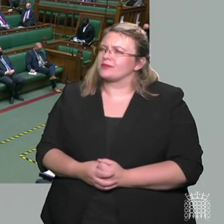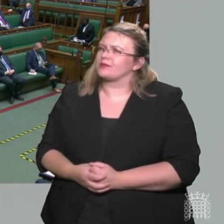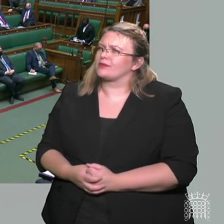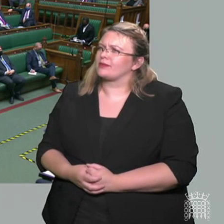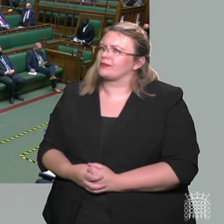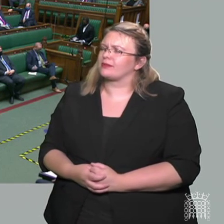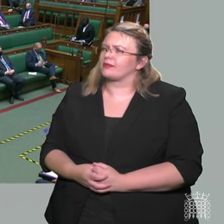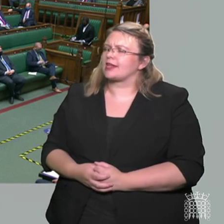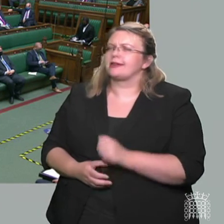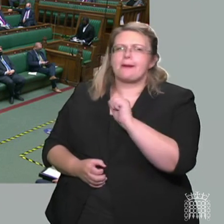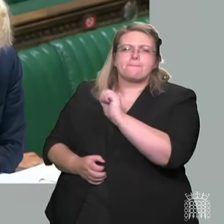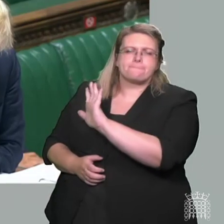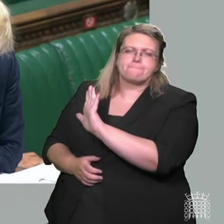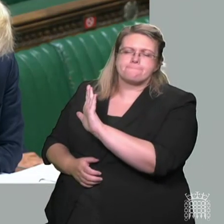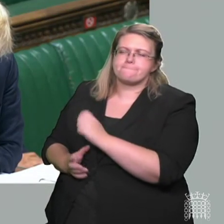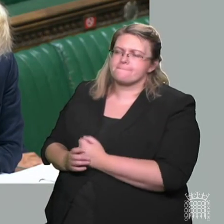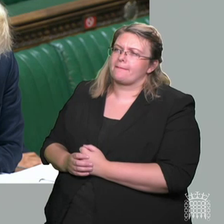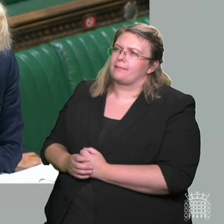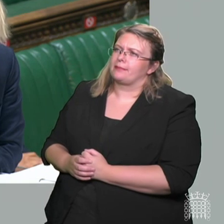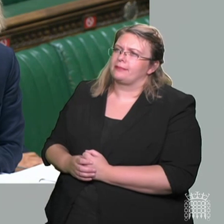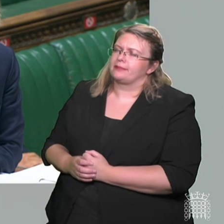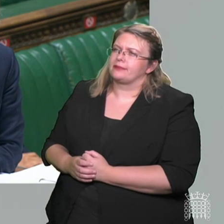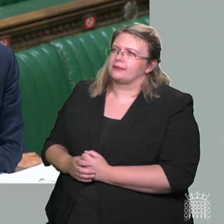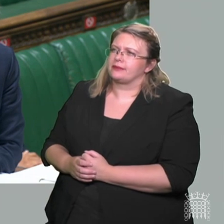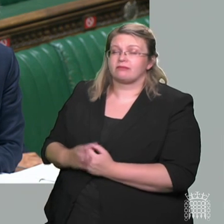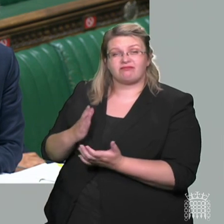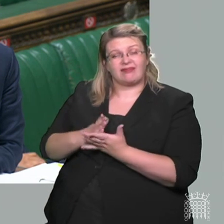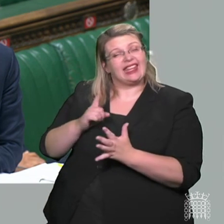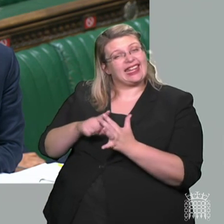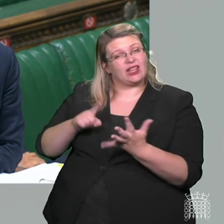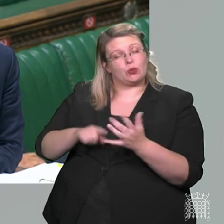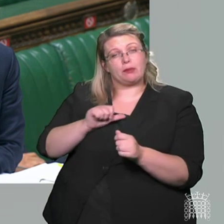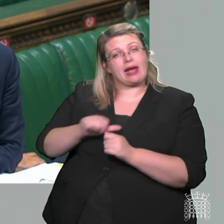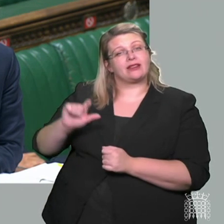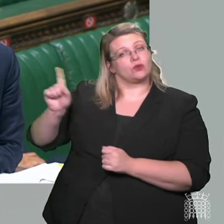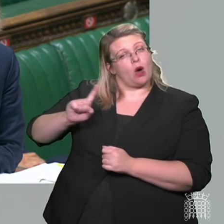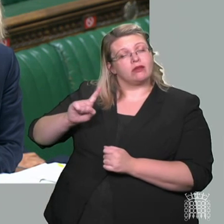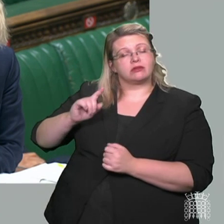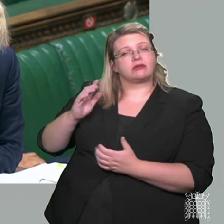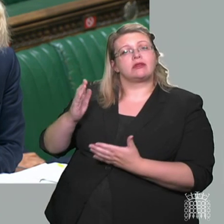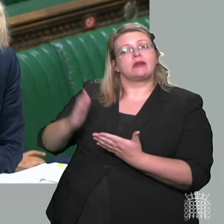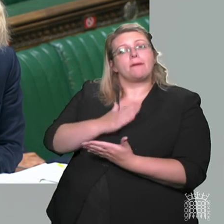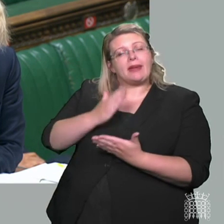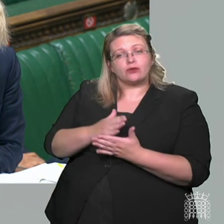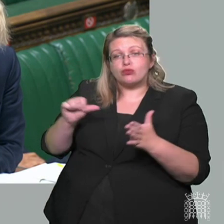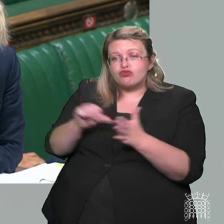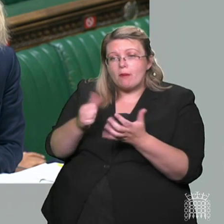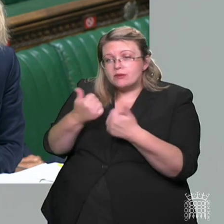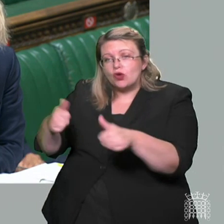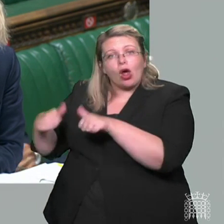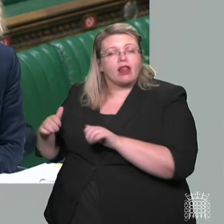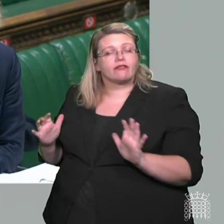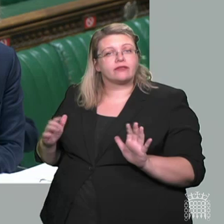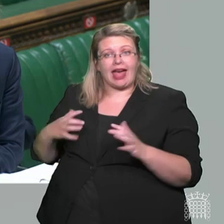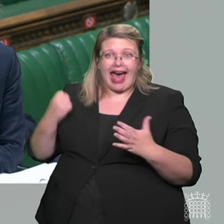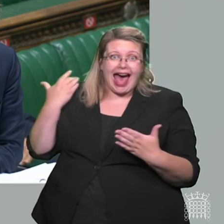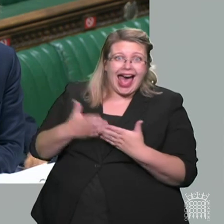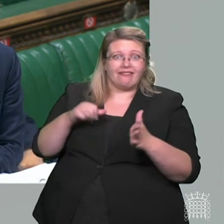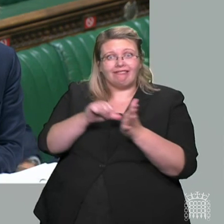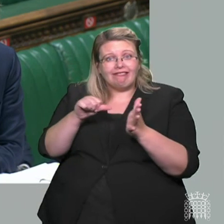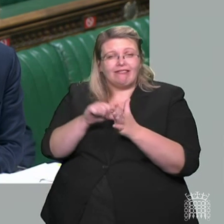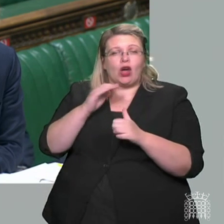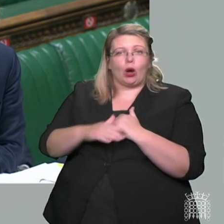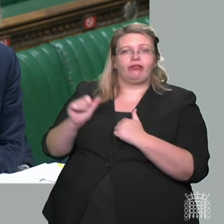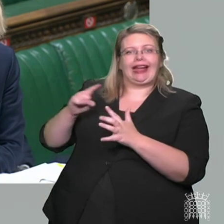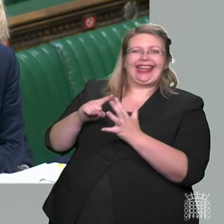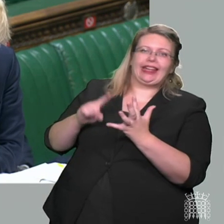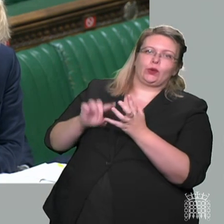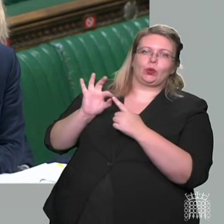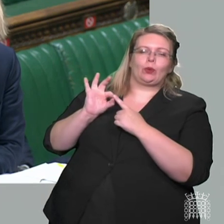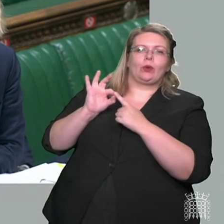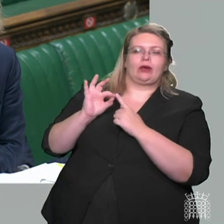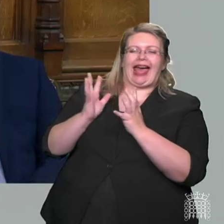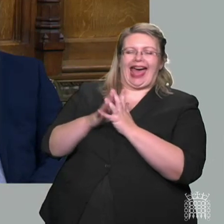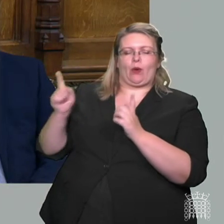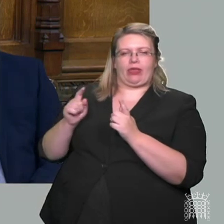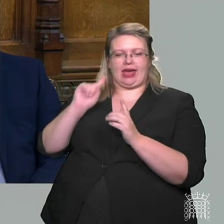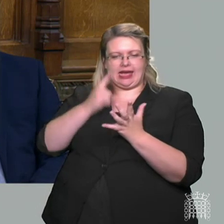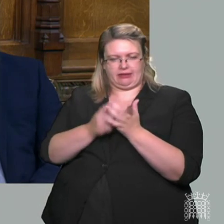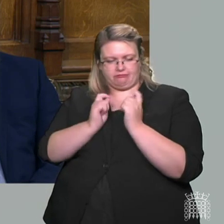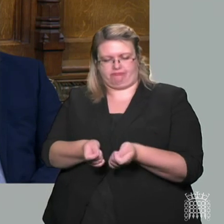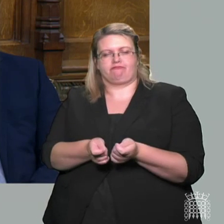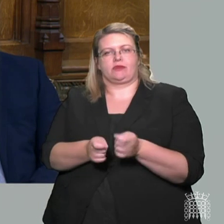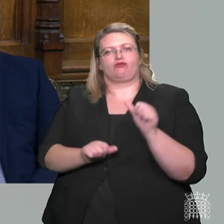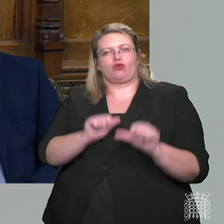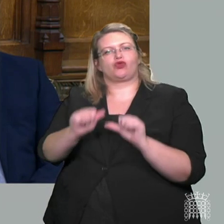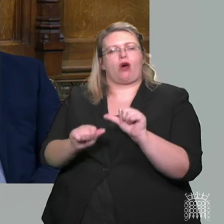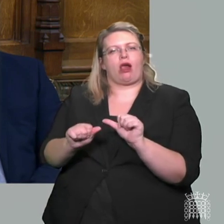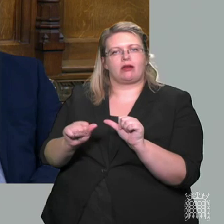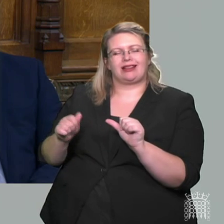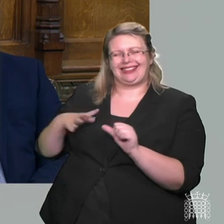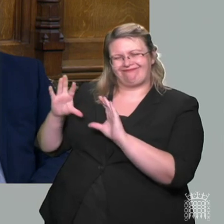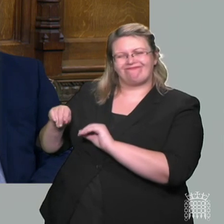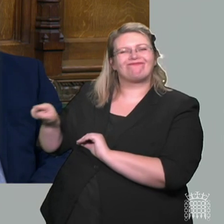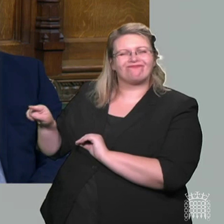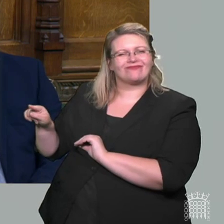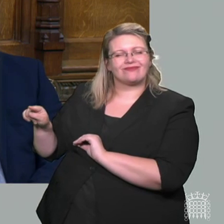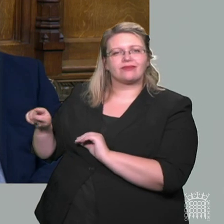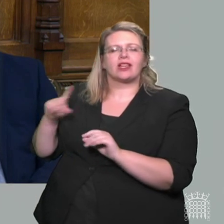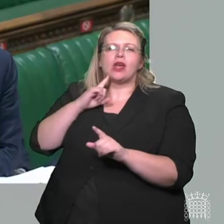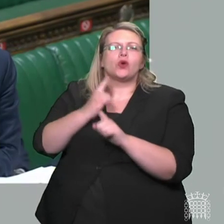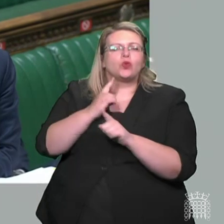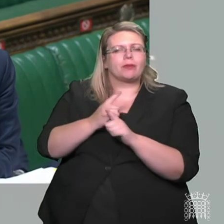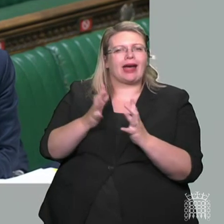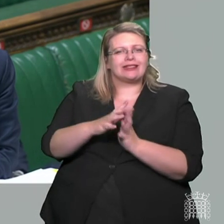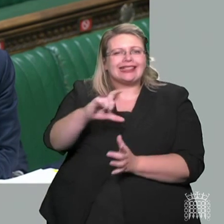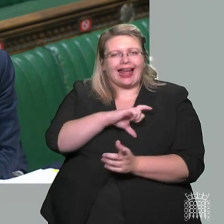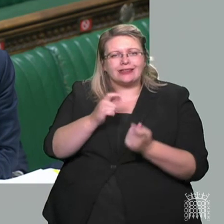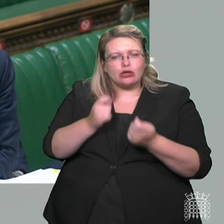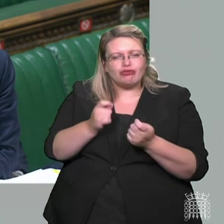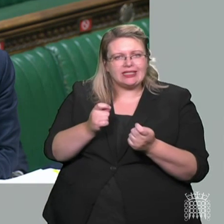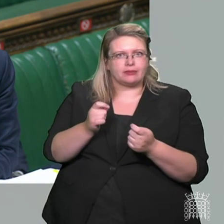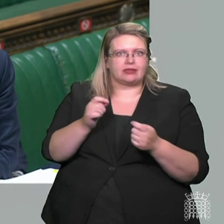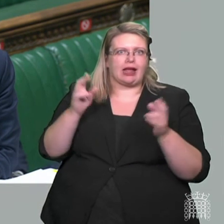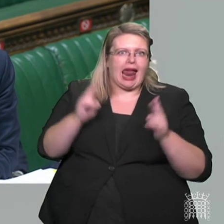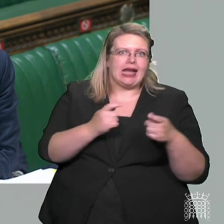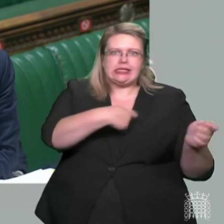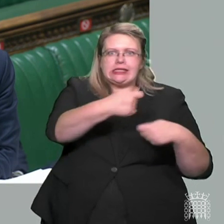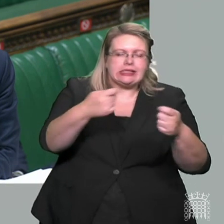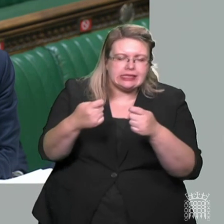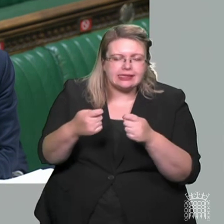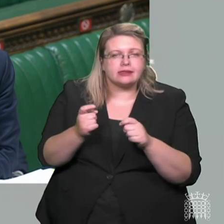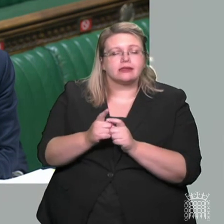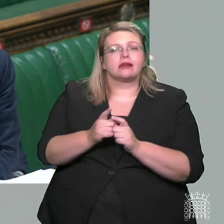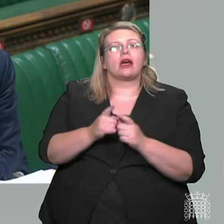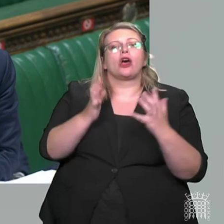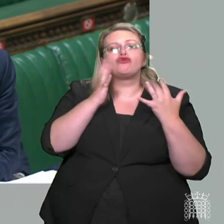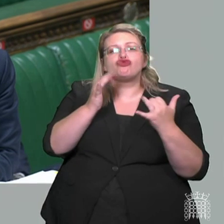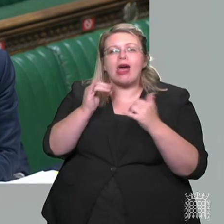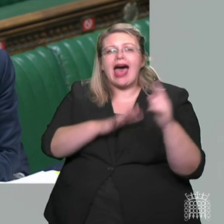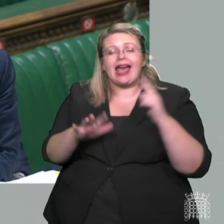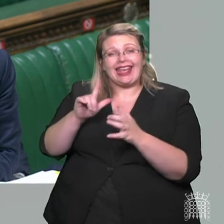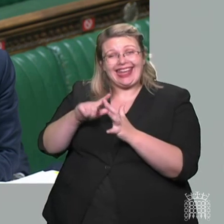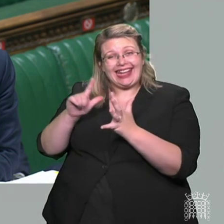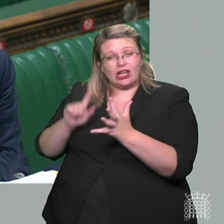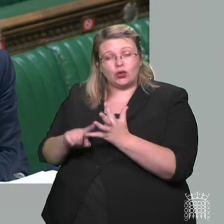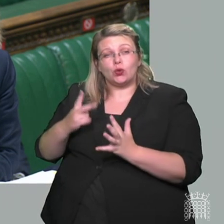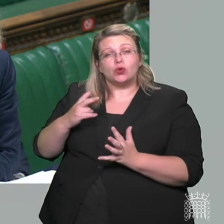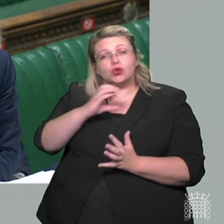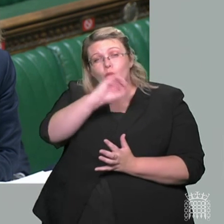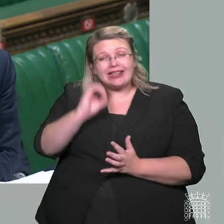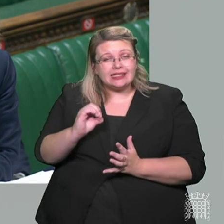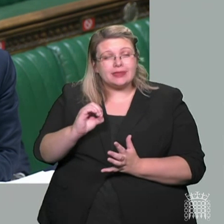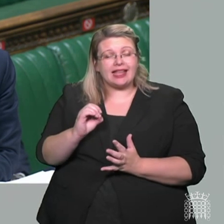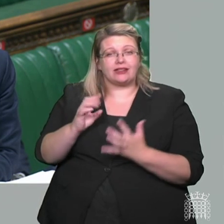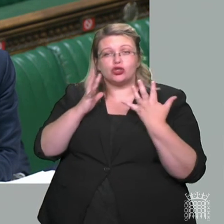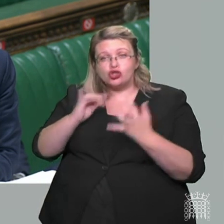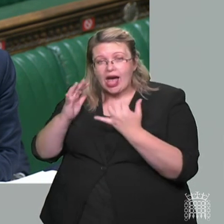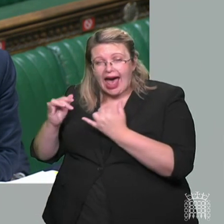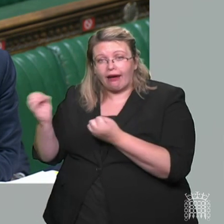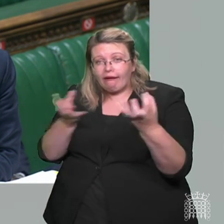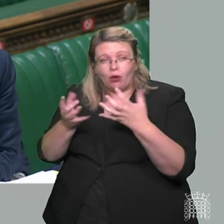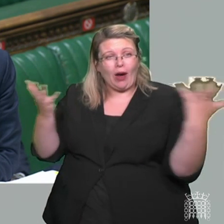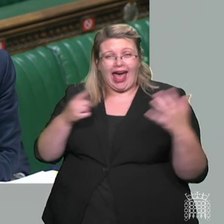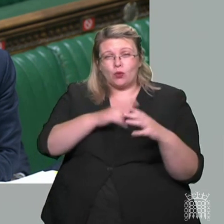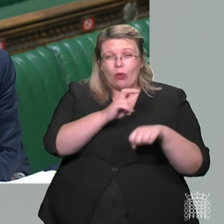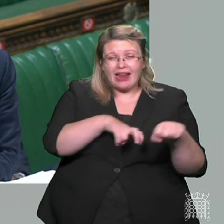Yes, and the best thing that the EU can do is to make sure that we remove all the problems that are currently associated with their application of the protocol—the ban on chilled meats, the restriction on the circulation of cancer drugs, and the fact that 20% of all the customs checks carried out in the whole of the EU are carried out in Northern Ireland.